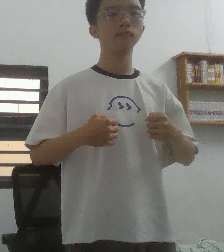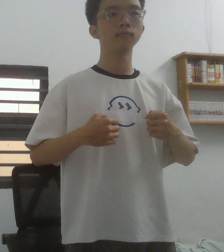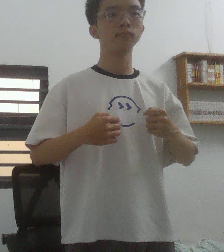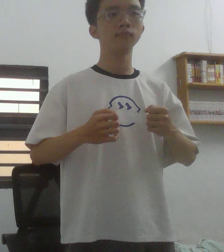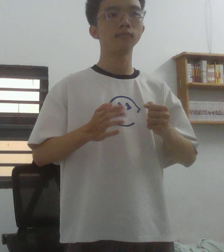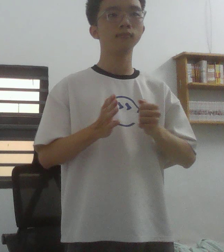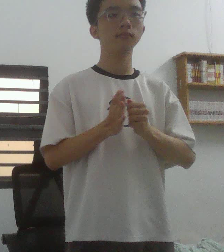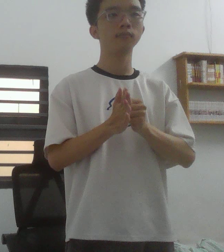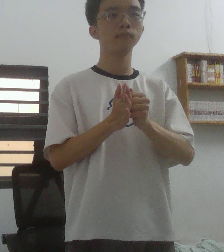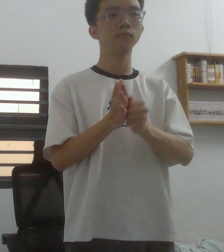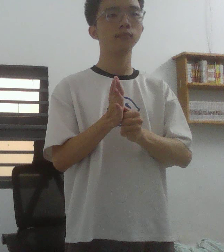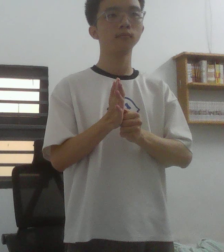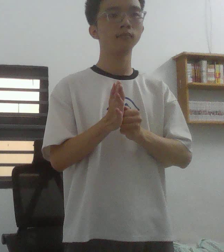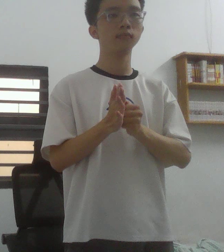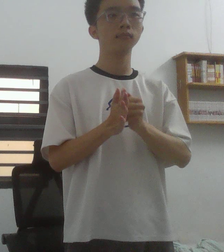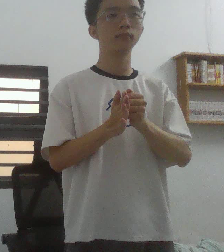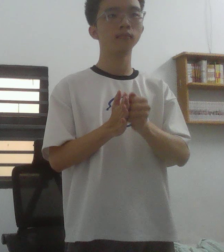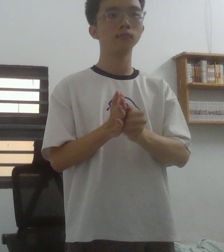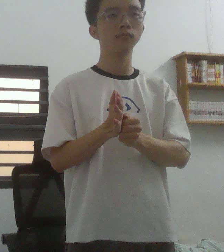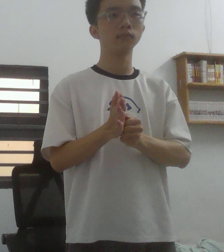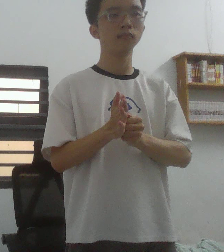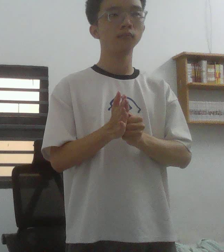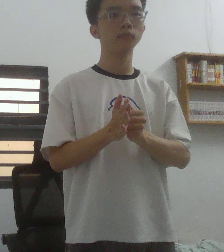thang